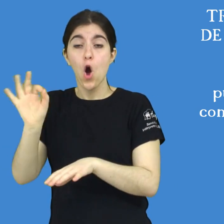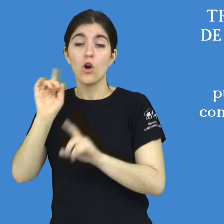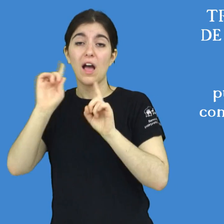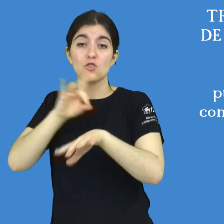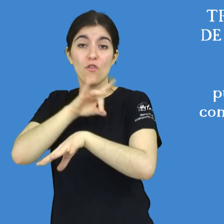caso